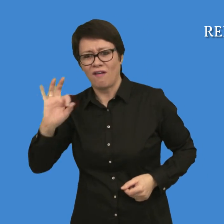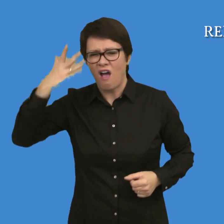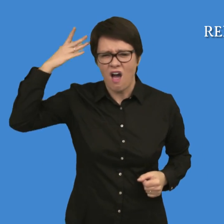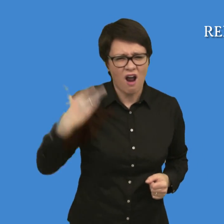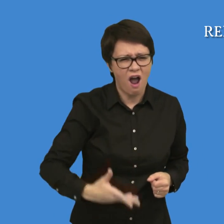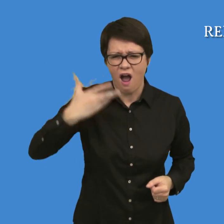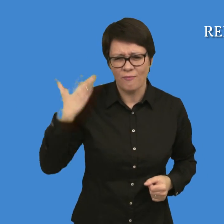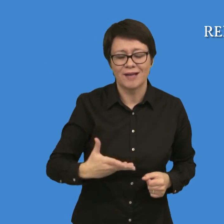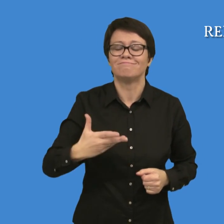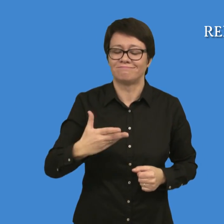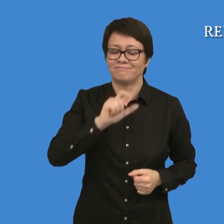importar